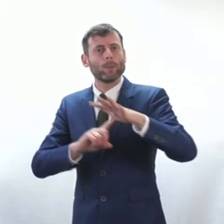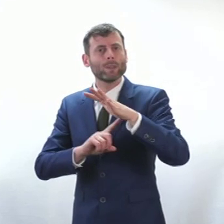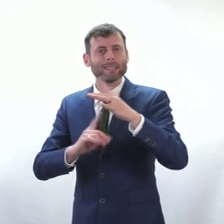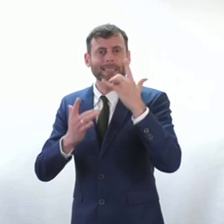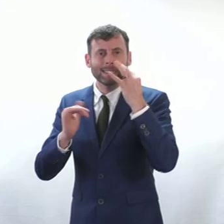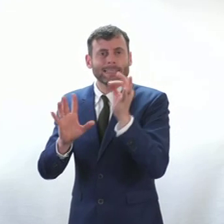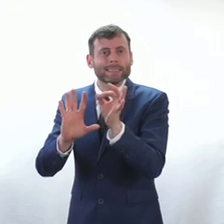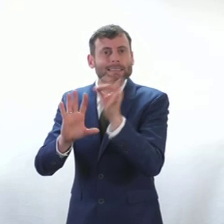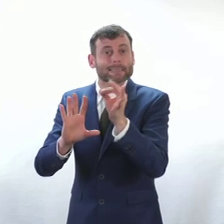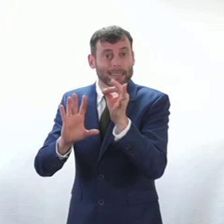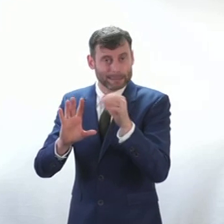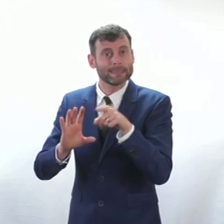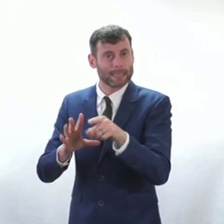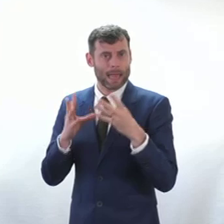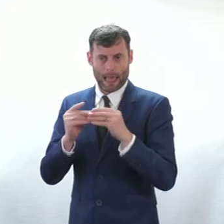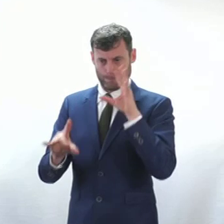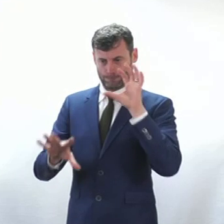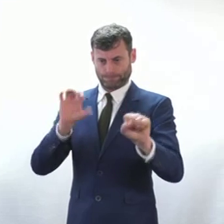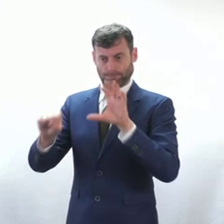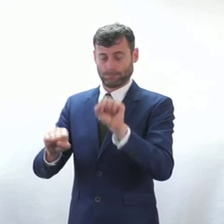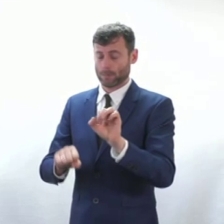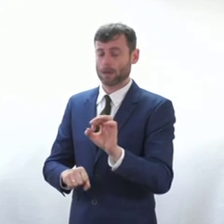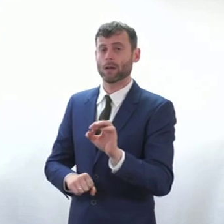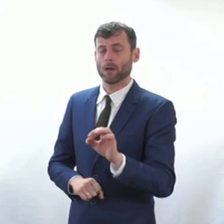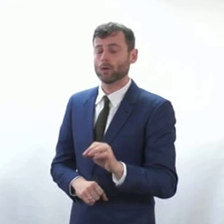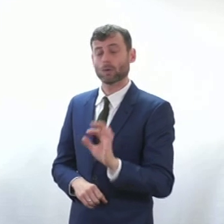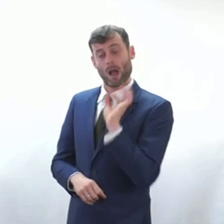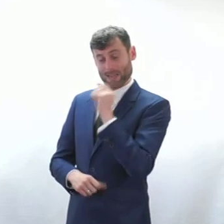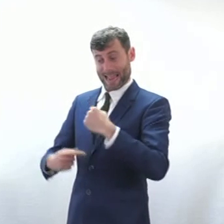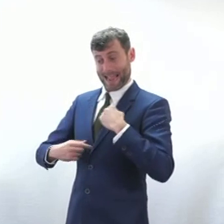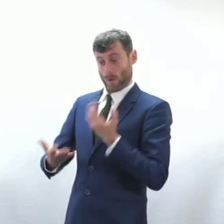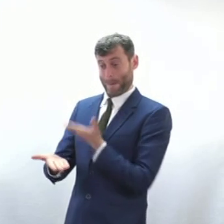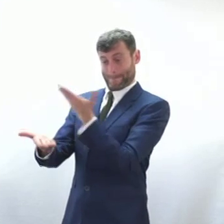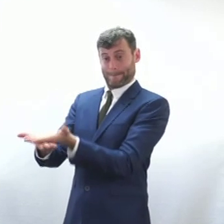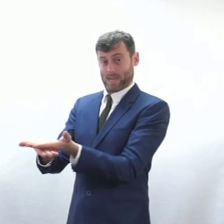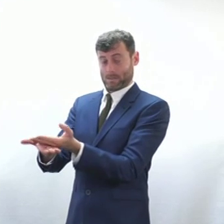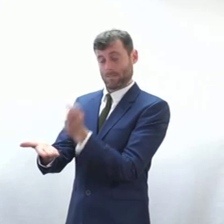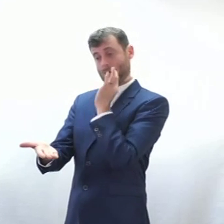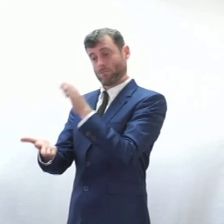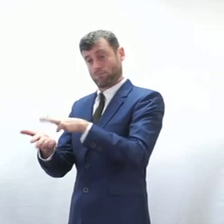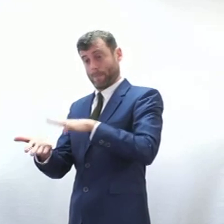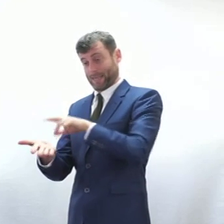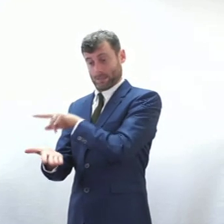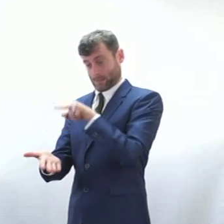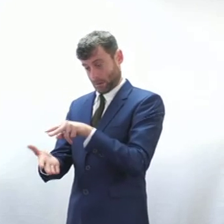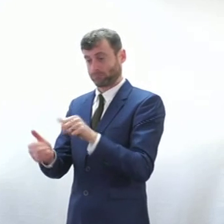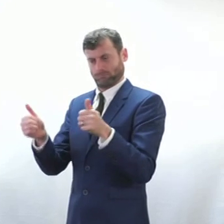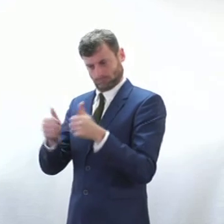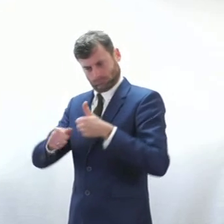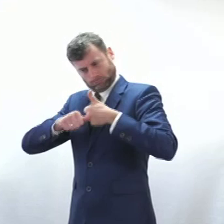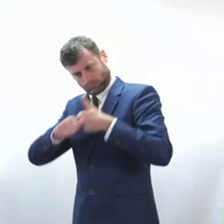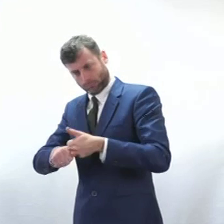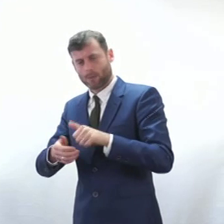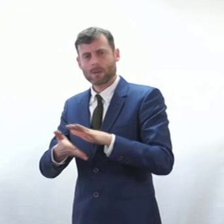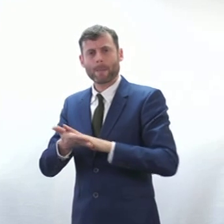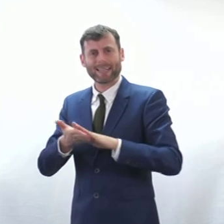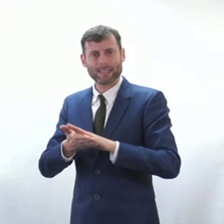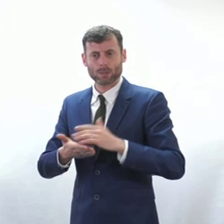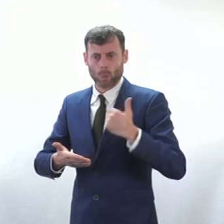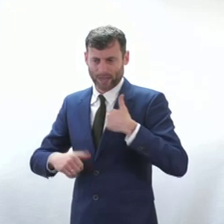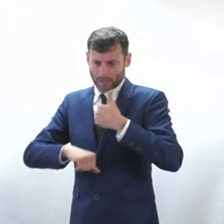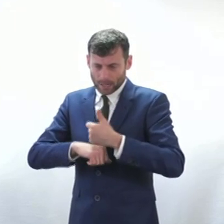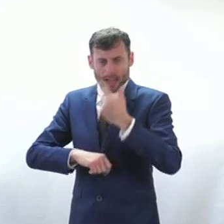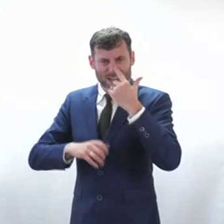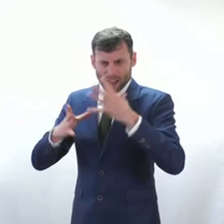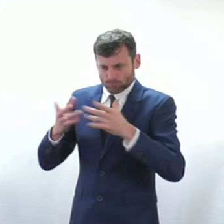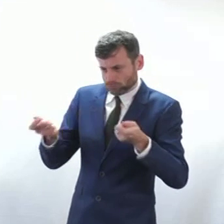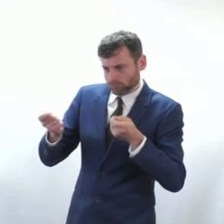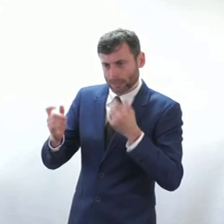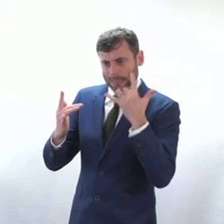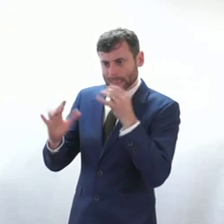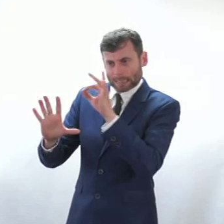Will my right hon. Friend ensure that the bid from Derbyshire County Council receives the resources and attention we need to help us in our fight to get out of tier 3?